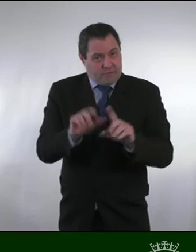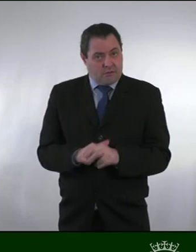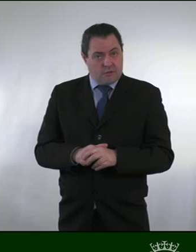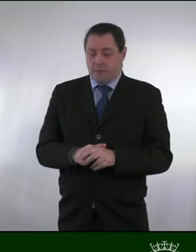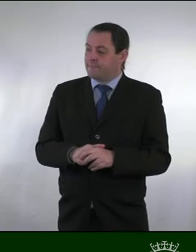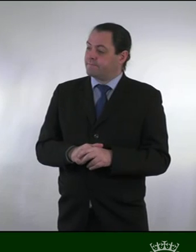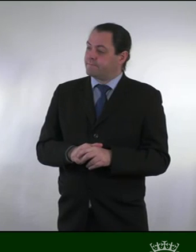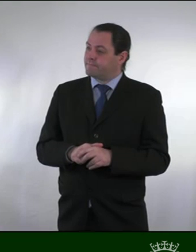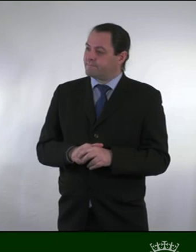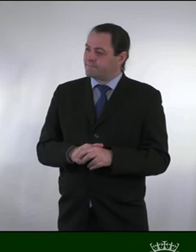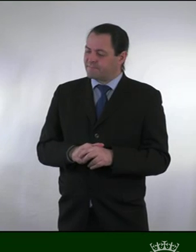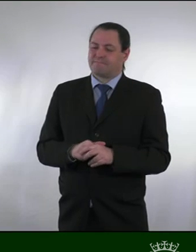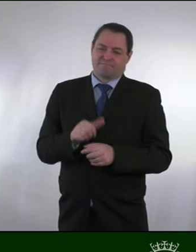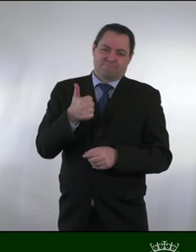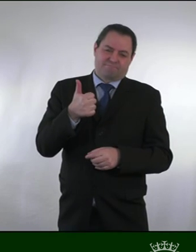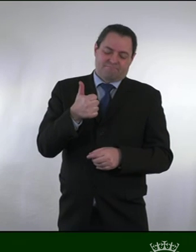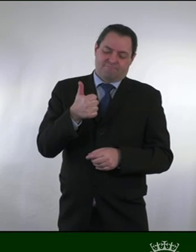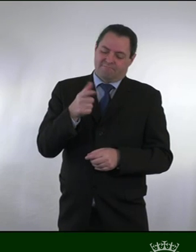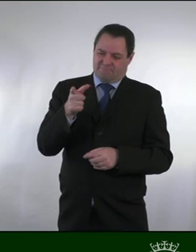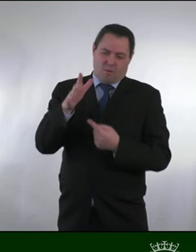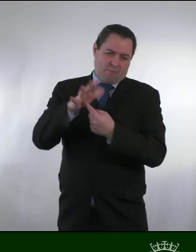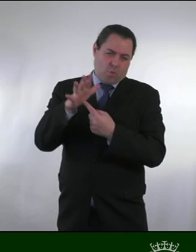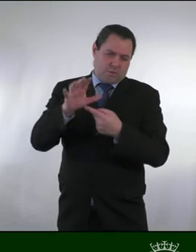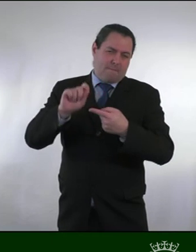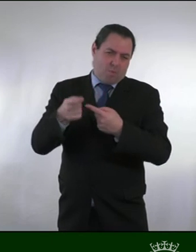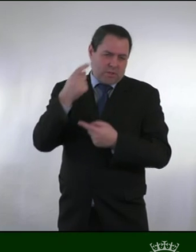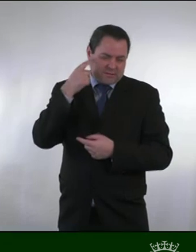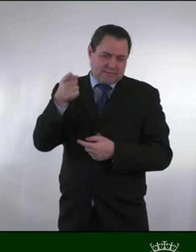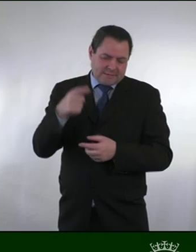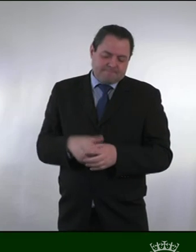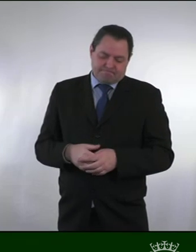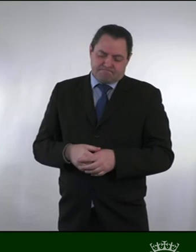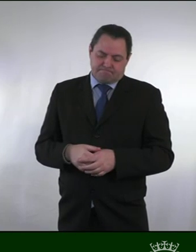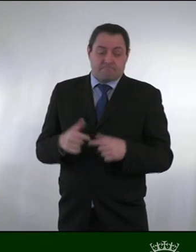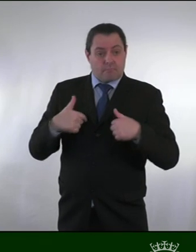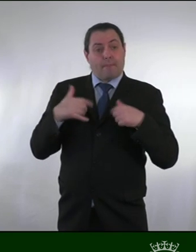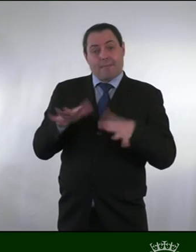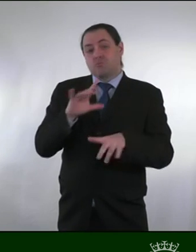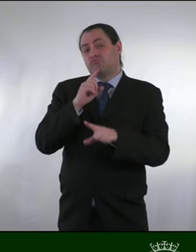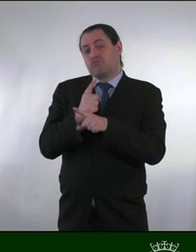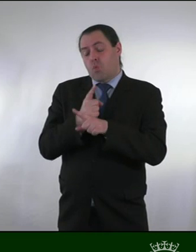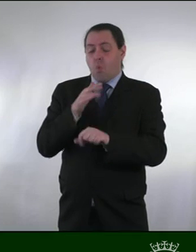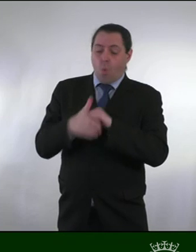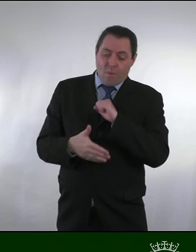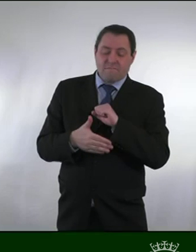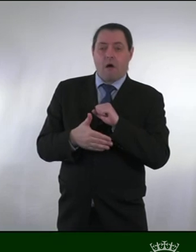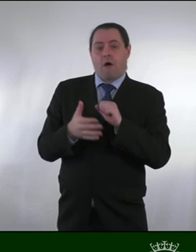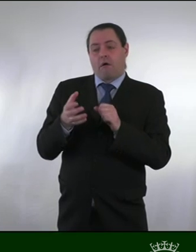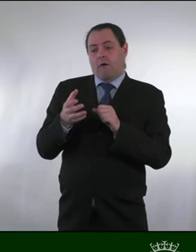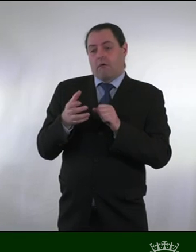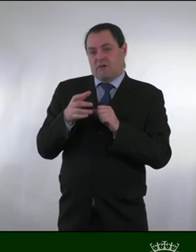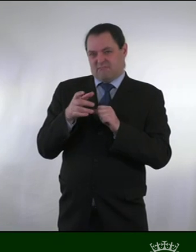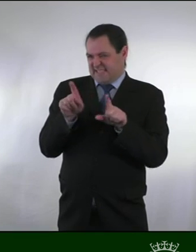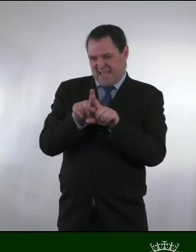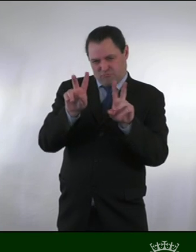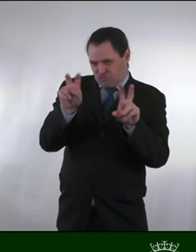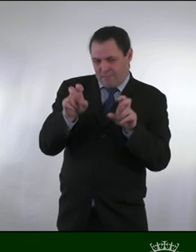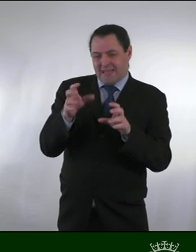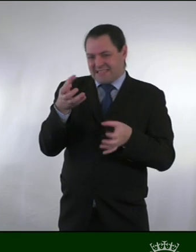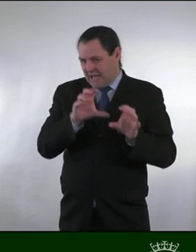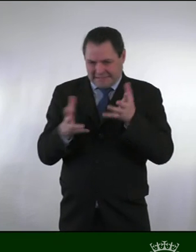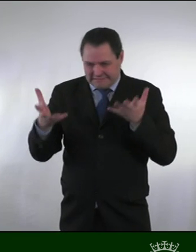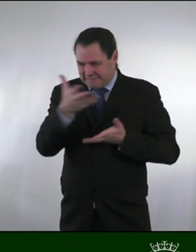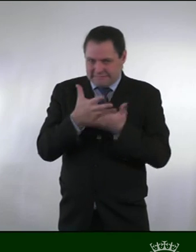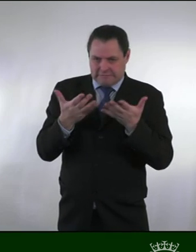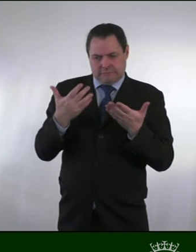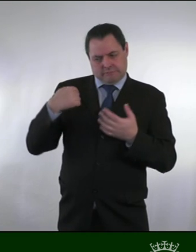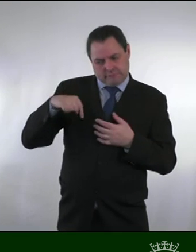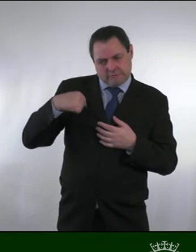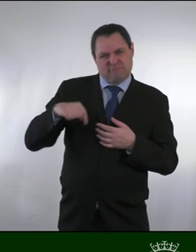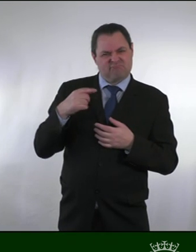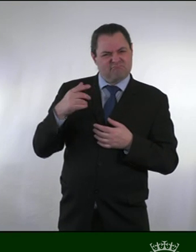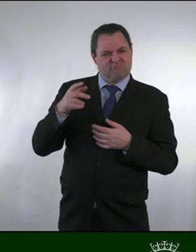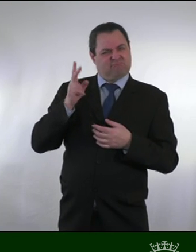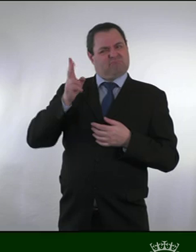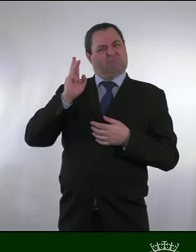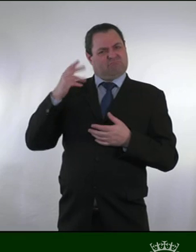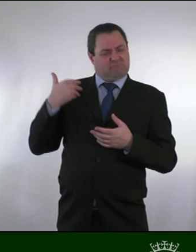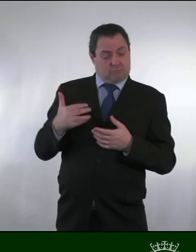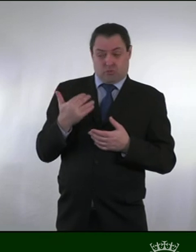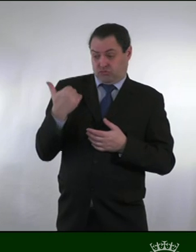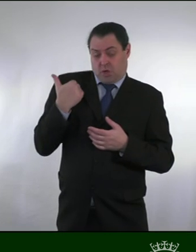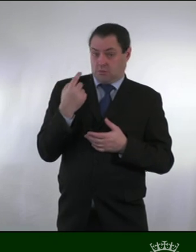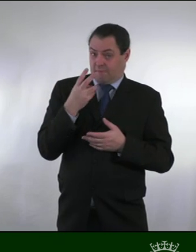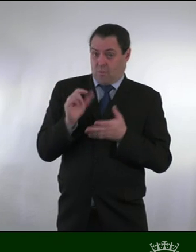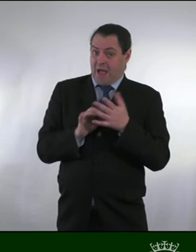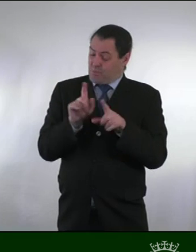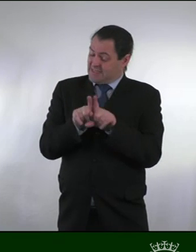Yes indeed. My honourable Friend makes an incredibly important point, and we have been talking intensively about that with the scientists over the past days and weeks and also in the past few hours.